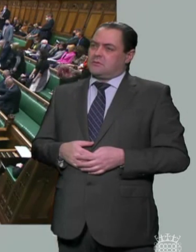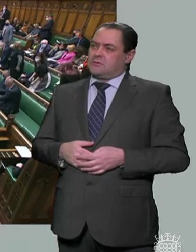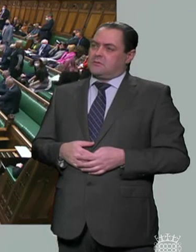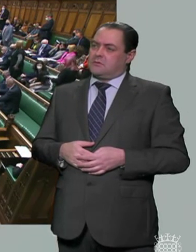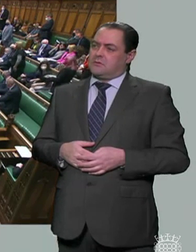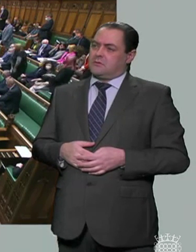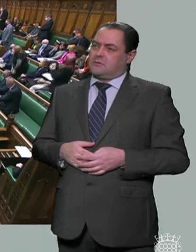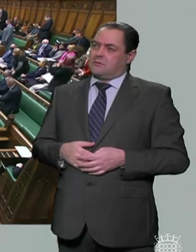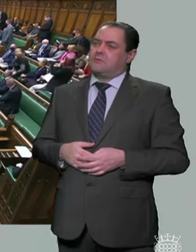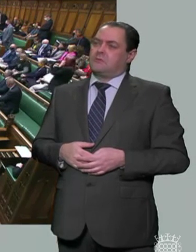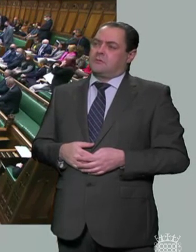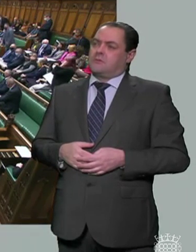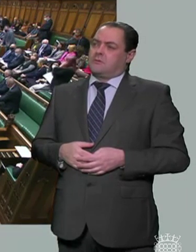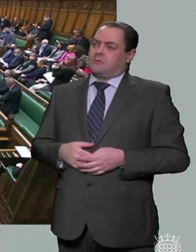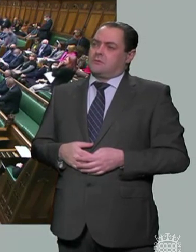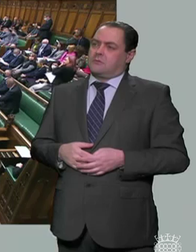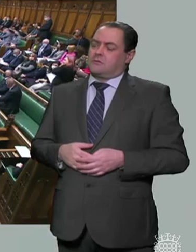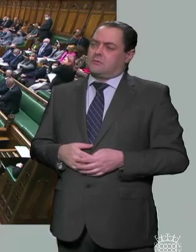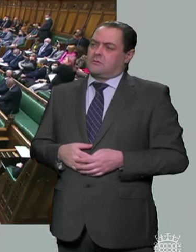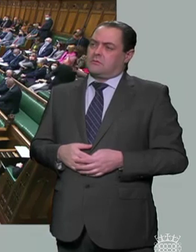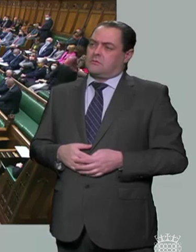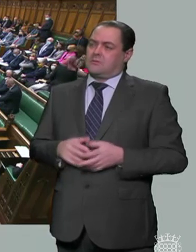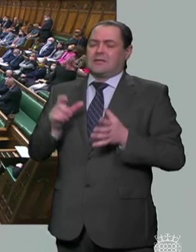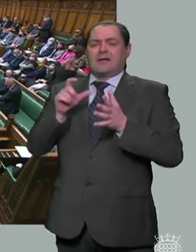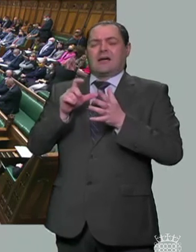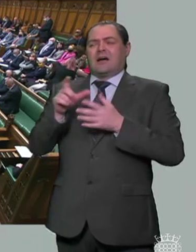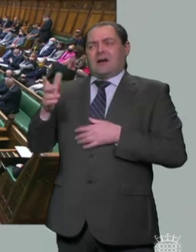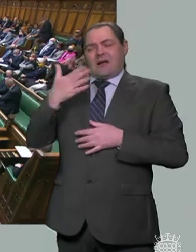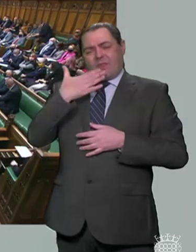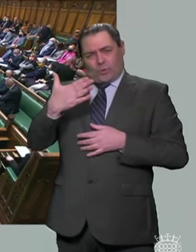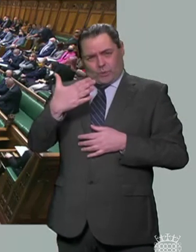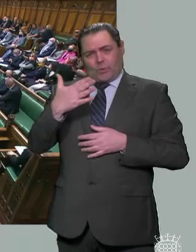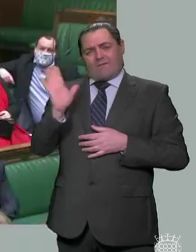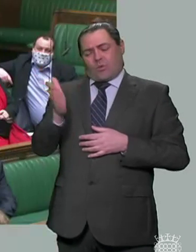6. Diolch yn fawr iawn, Lefarydd.